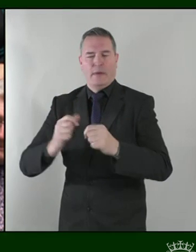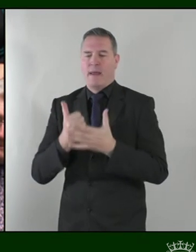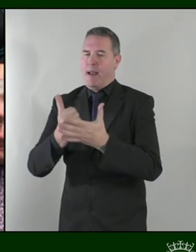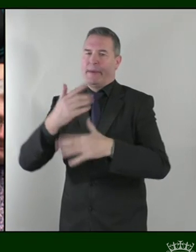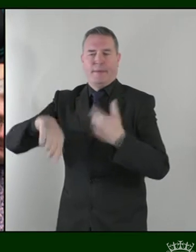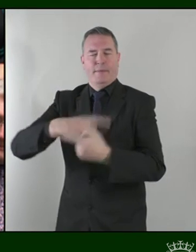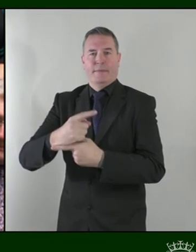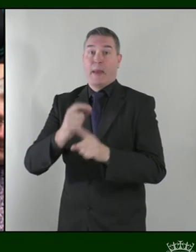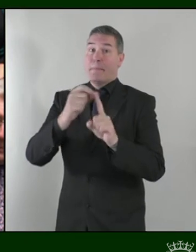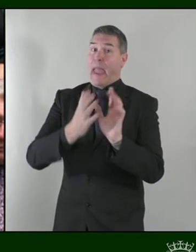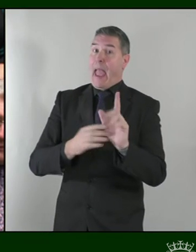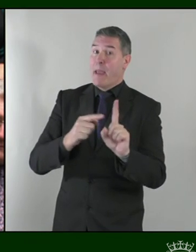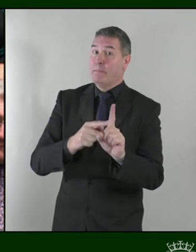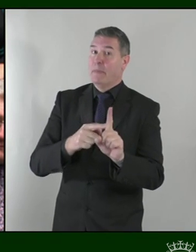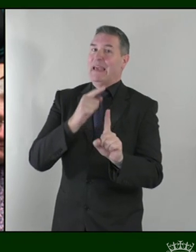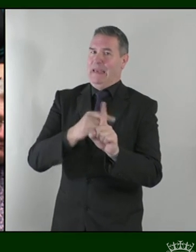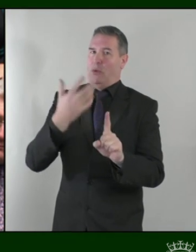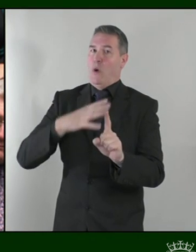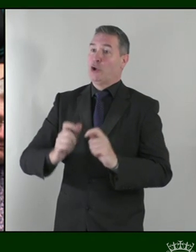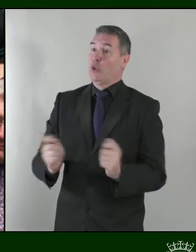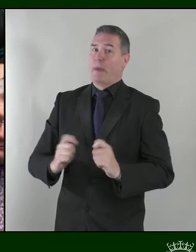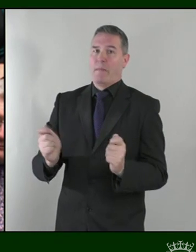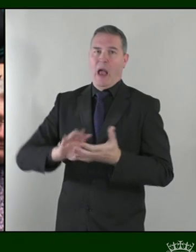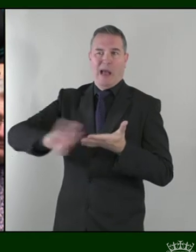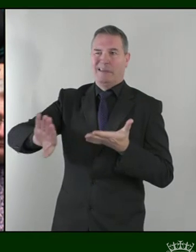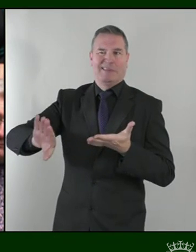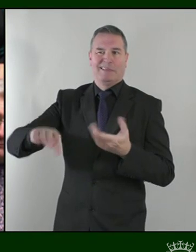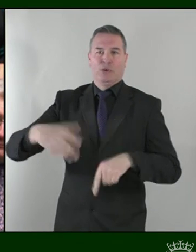No wonder the Prime Minister is shutting newspapers out of No.